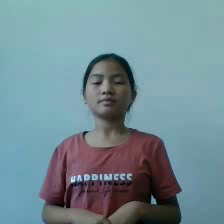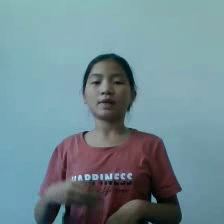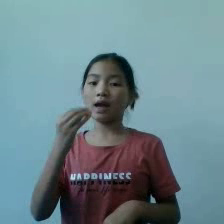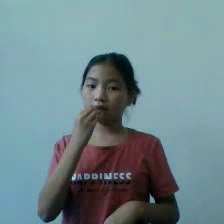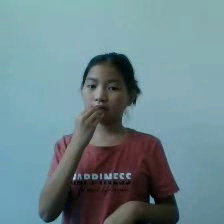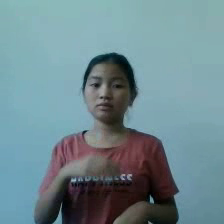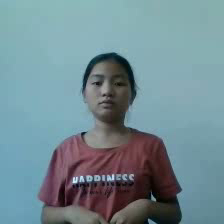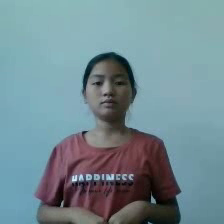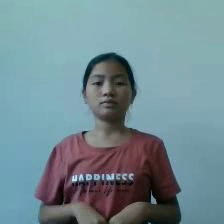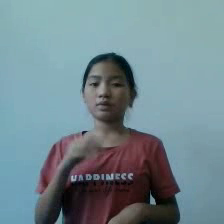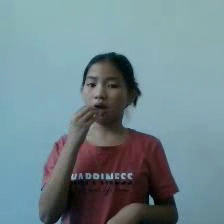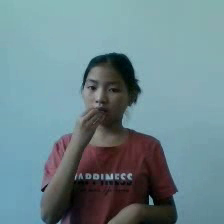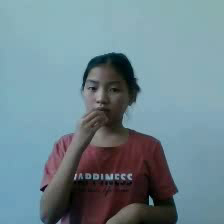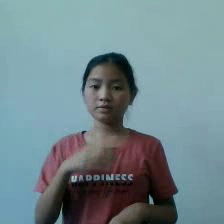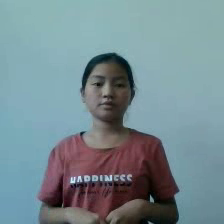Ăn